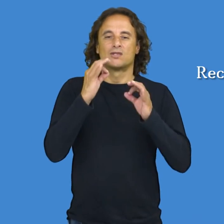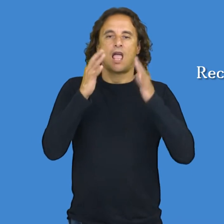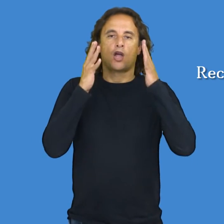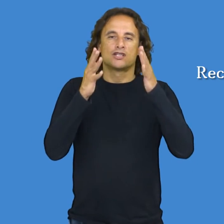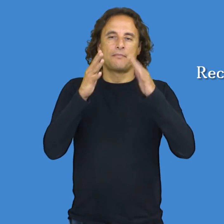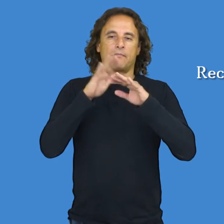aconsejar